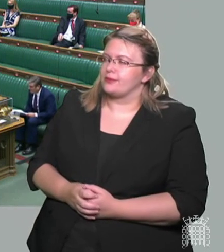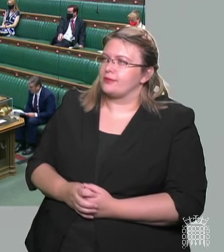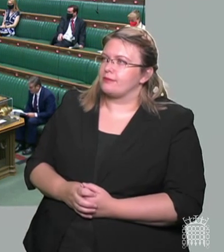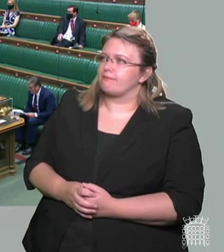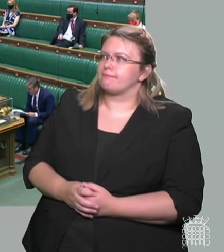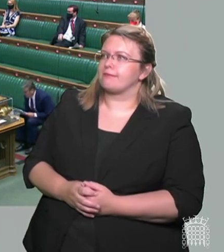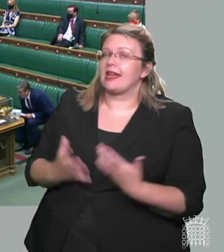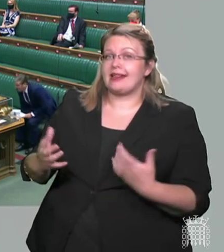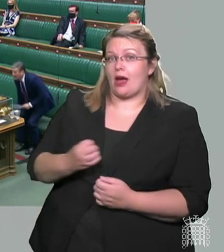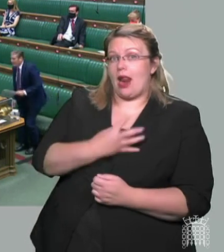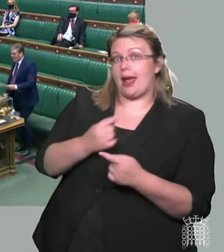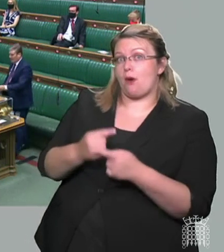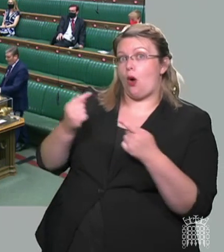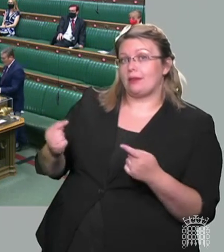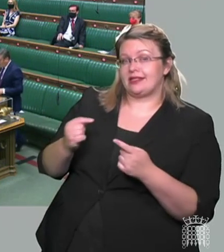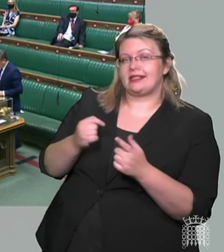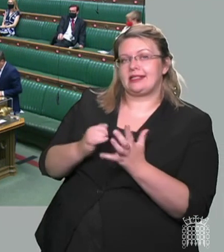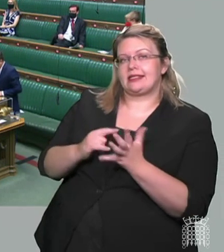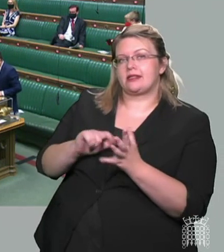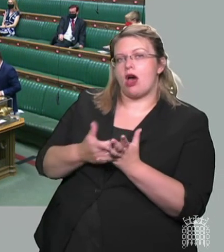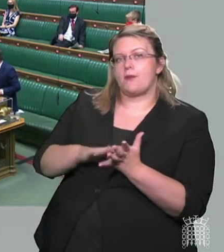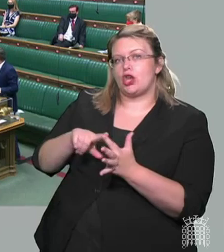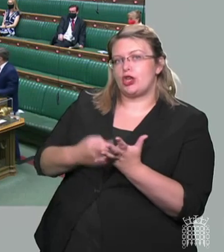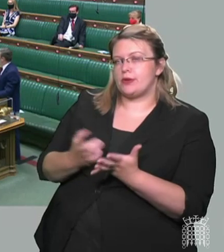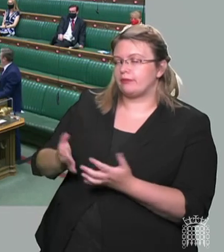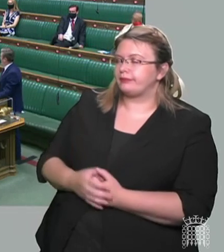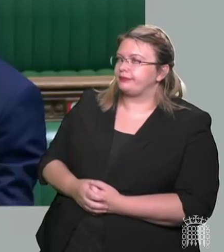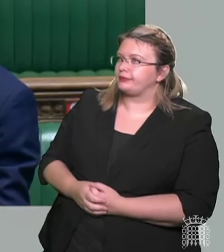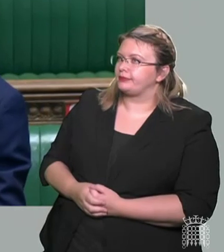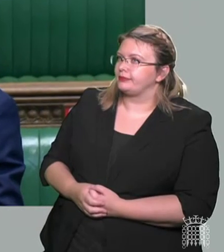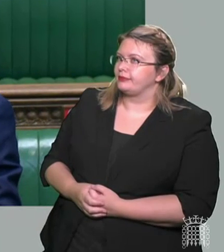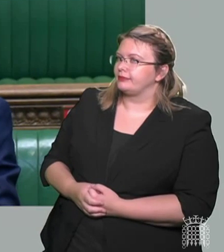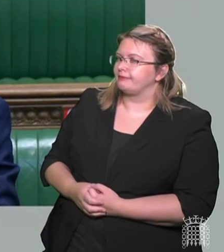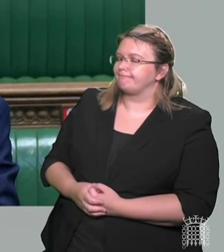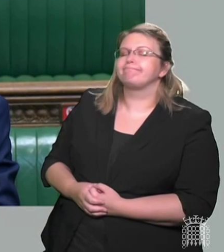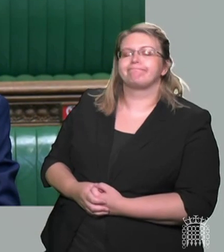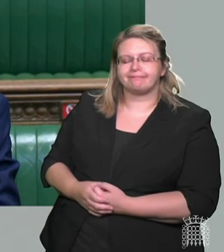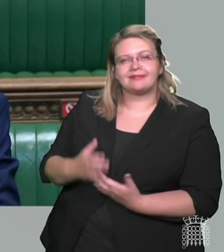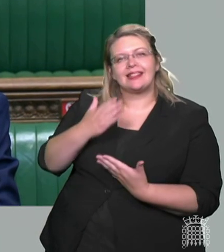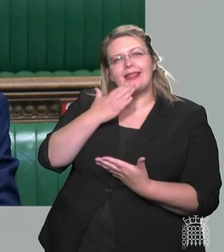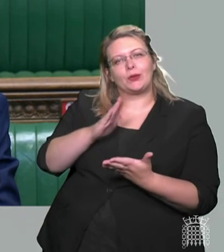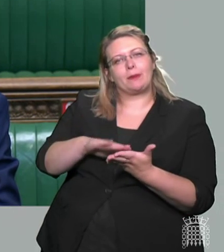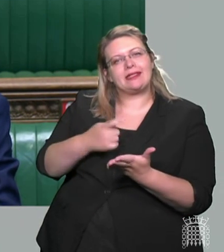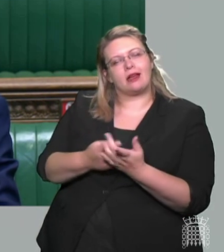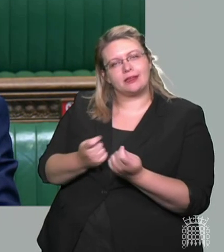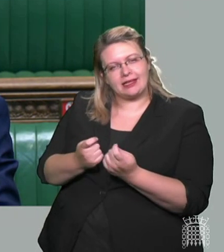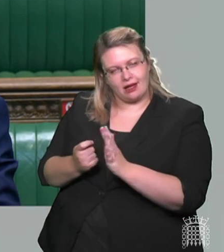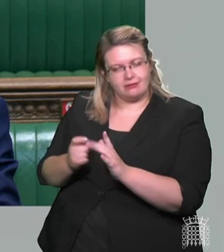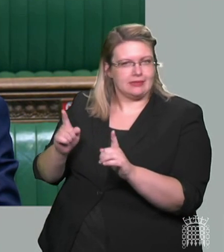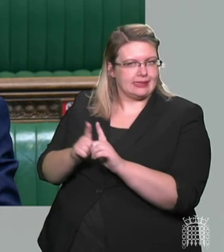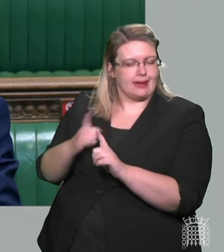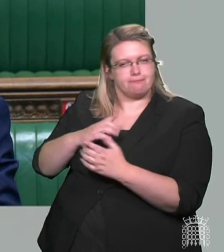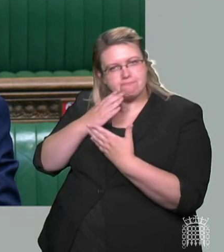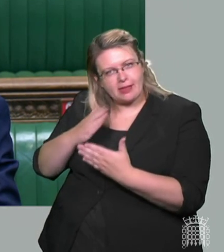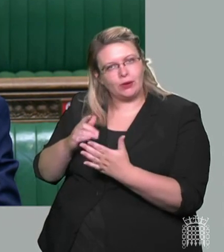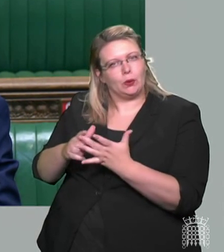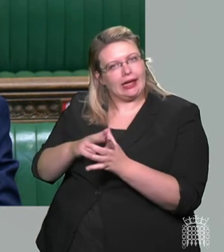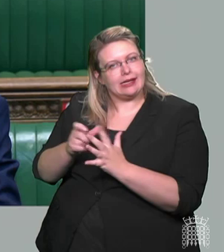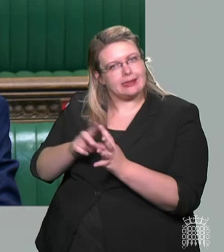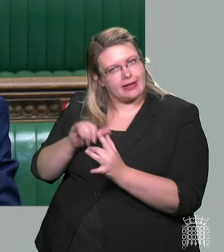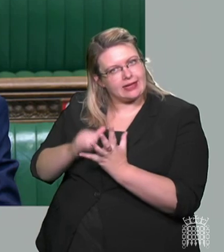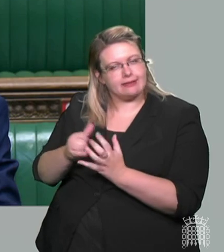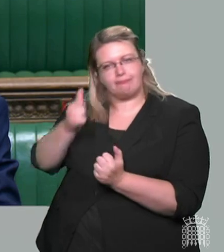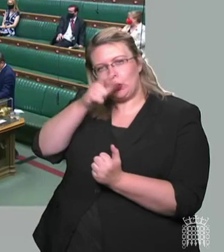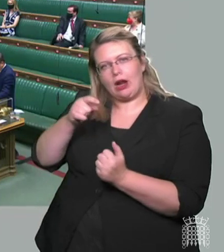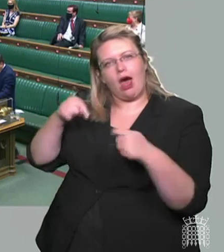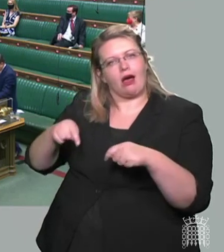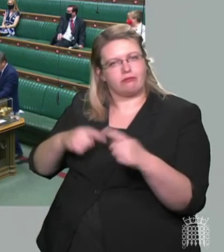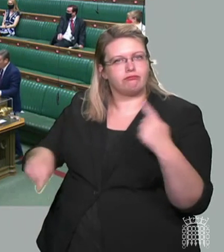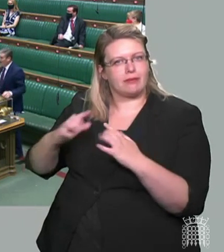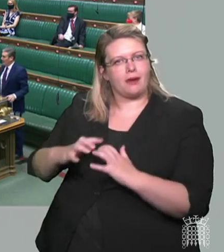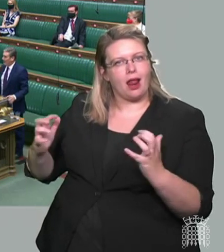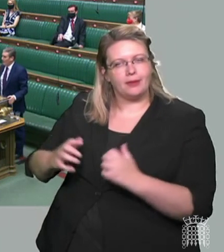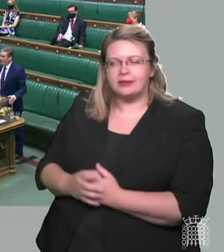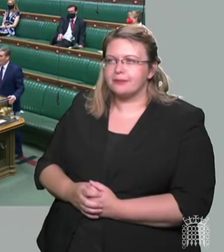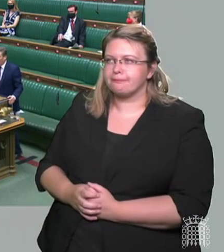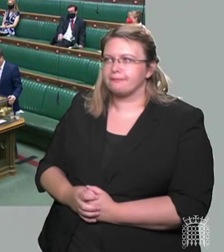May I join your comments and sentiments about Ian Davis, Mr Speaker, and wish him the very best from all of us in this House?